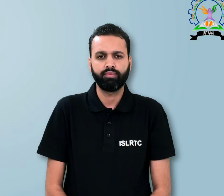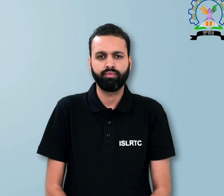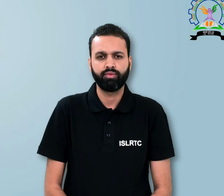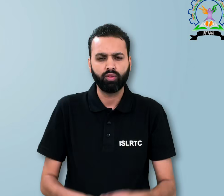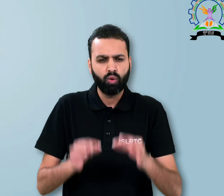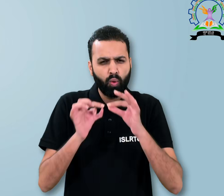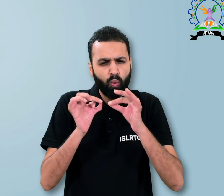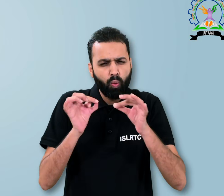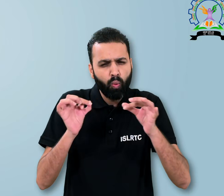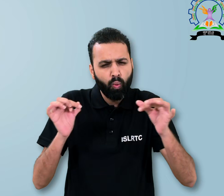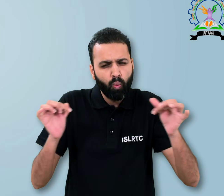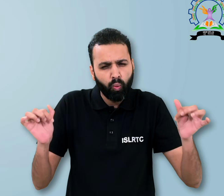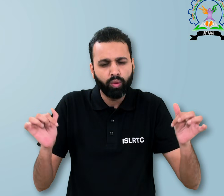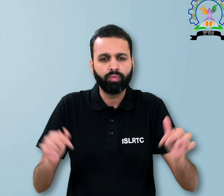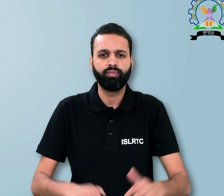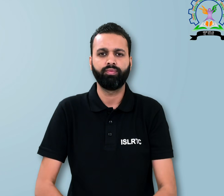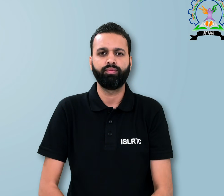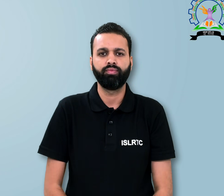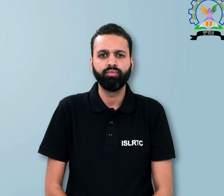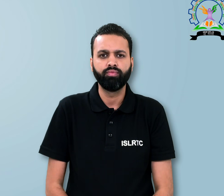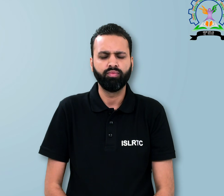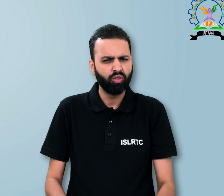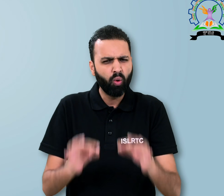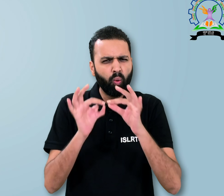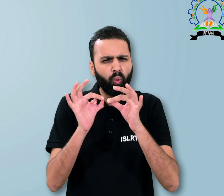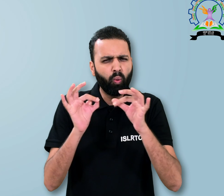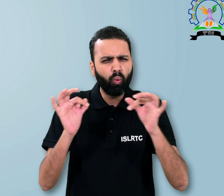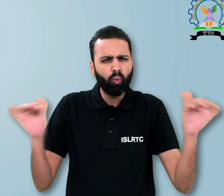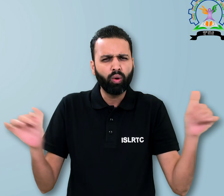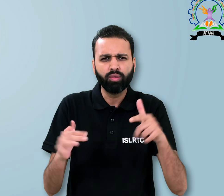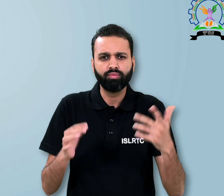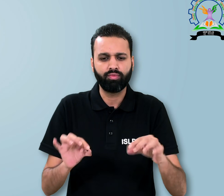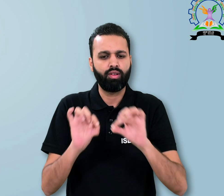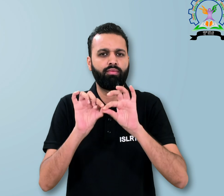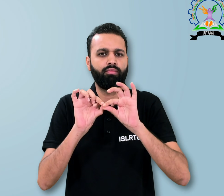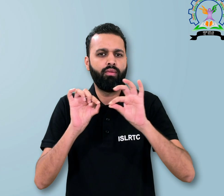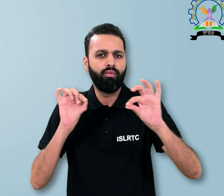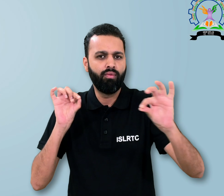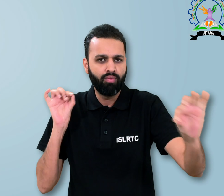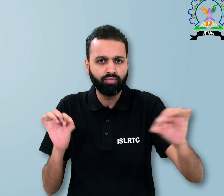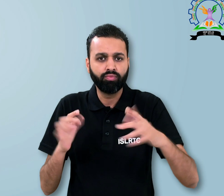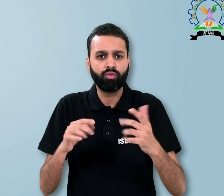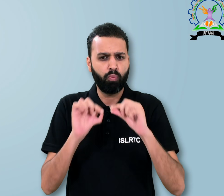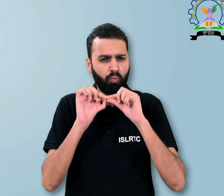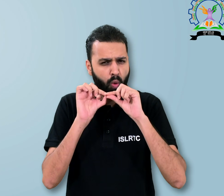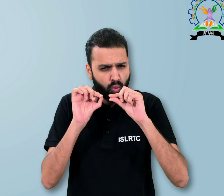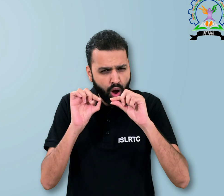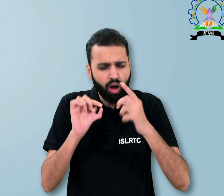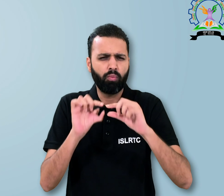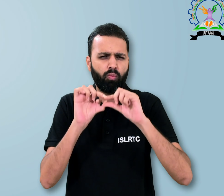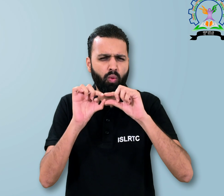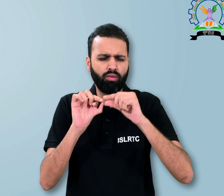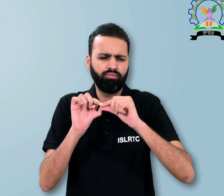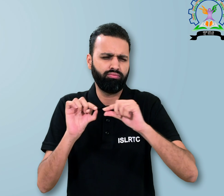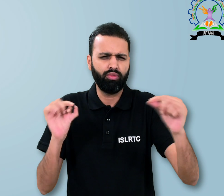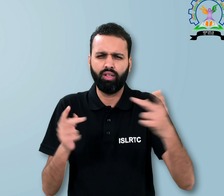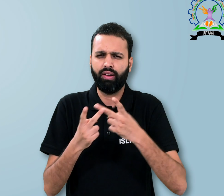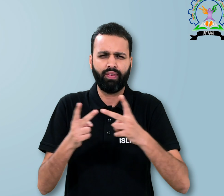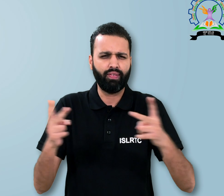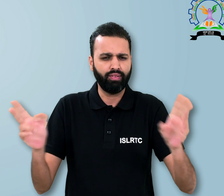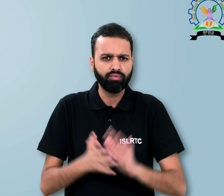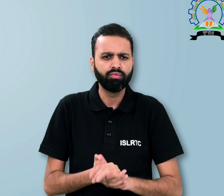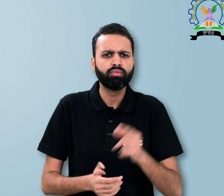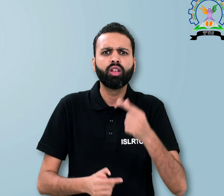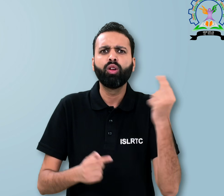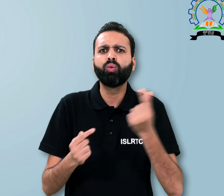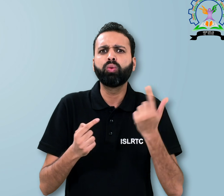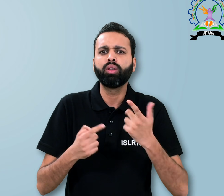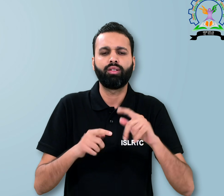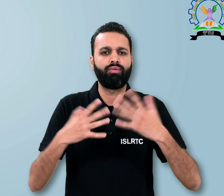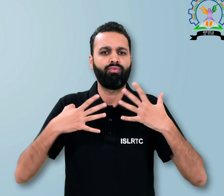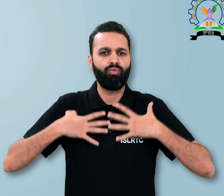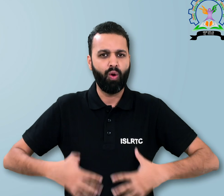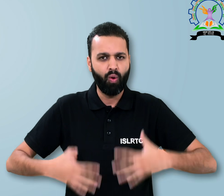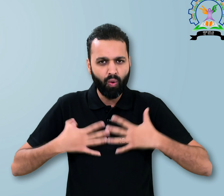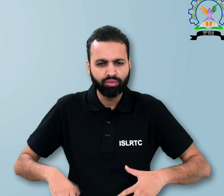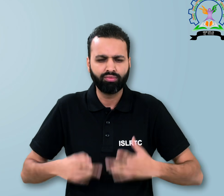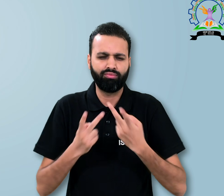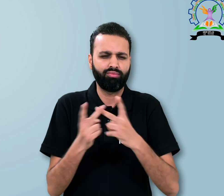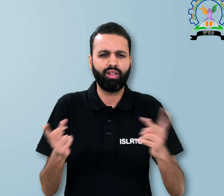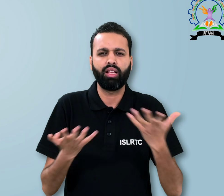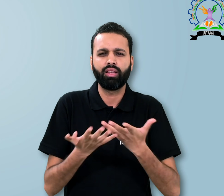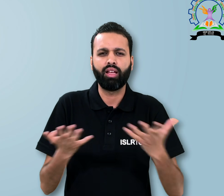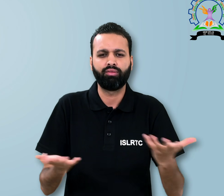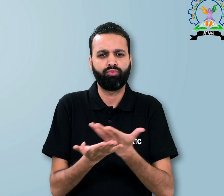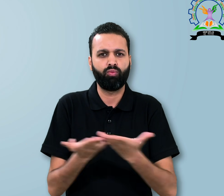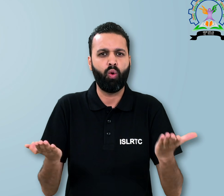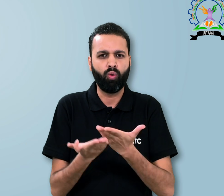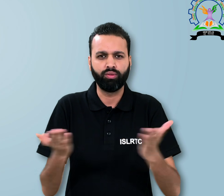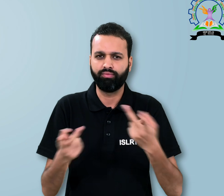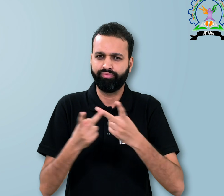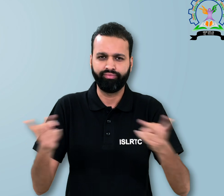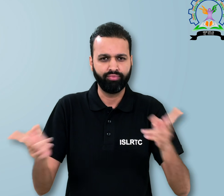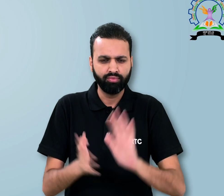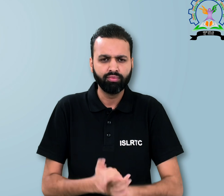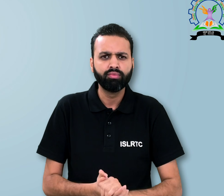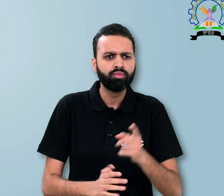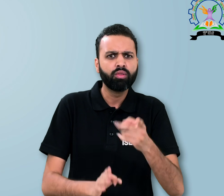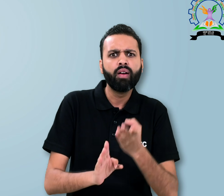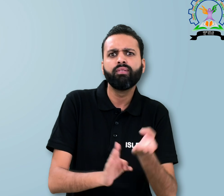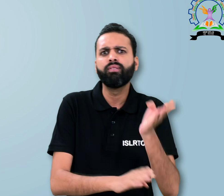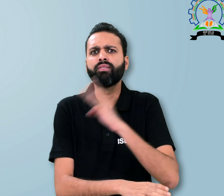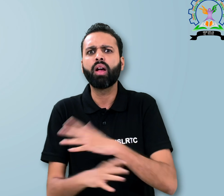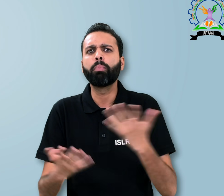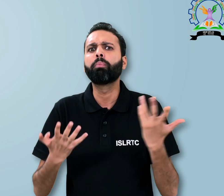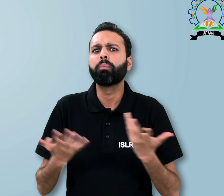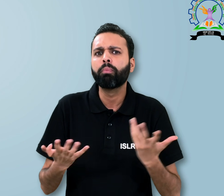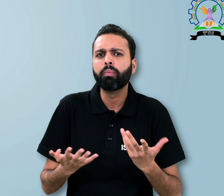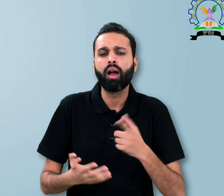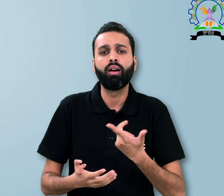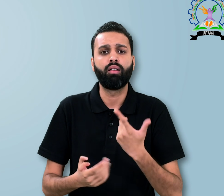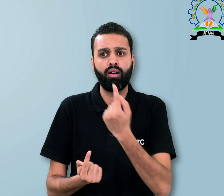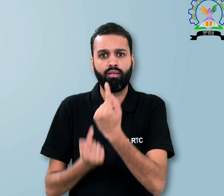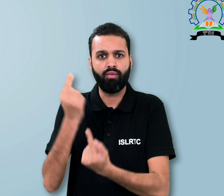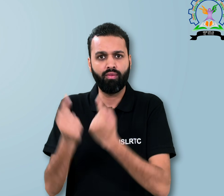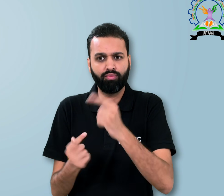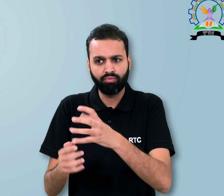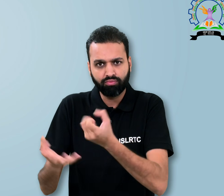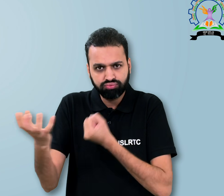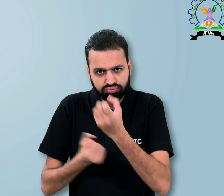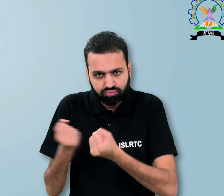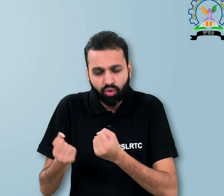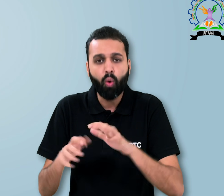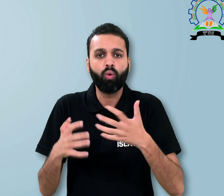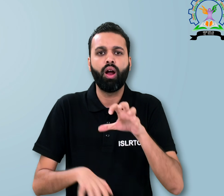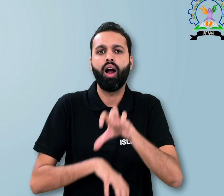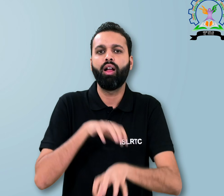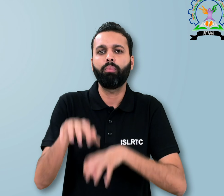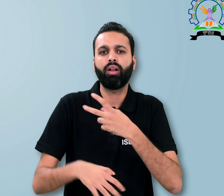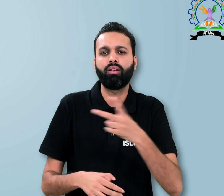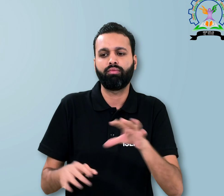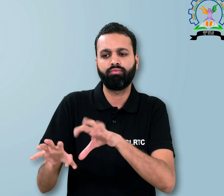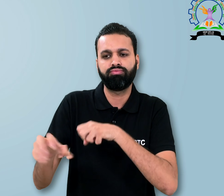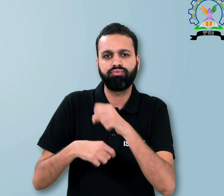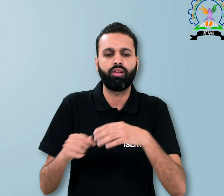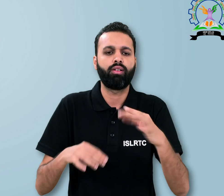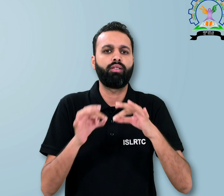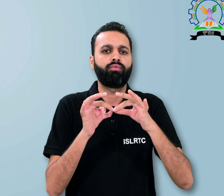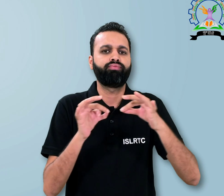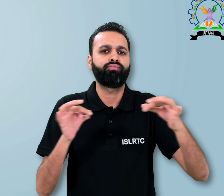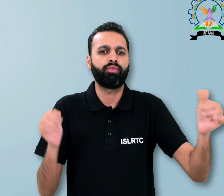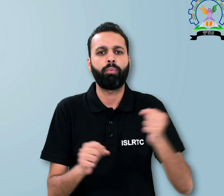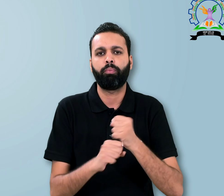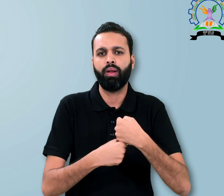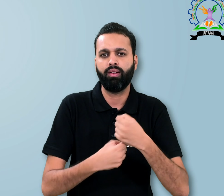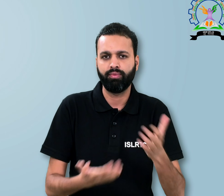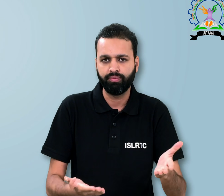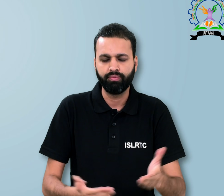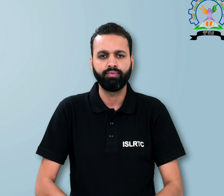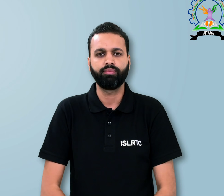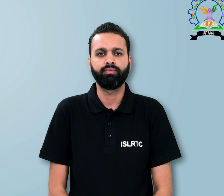Fibre Fibres are defined as thread-like structures that are thin, long, and flexible. Fibres are usually used to make other things like cloth, rope, etc. The two main sources of fibres are plants and animals.